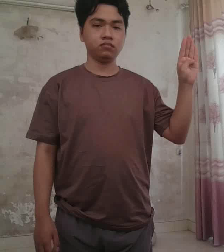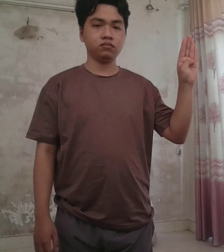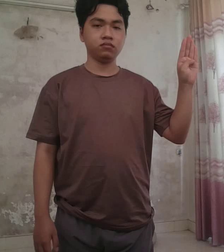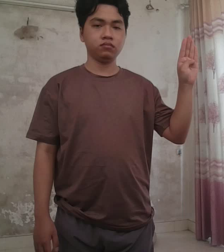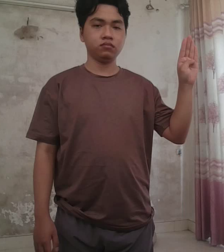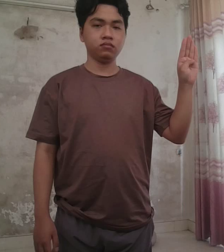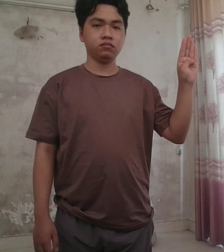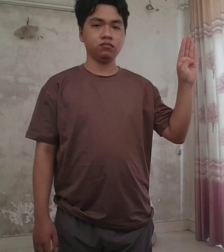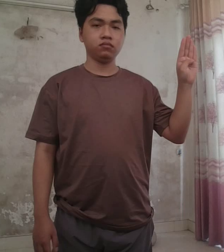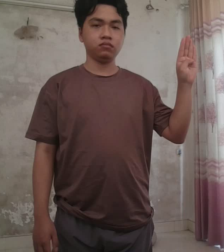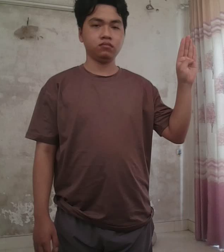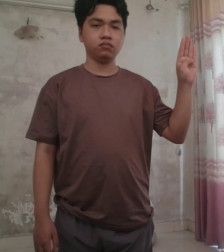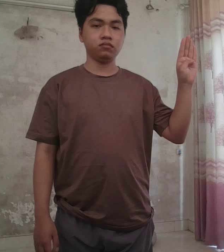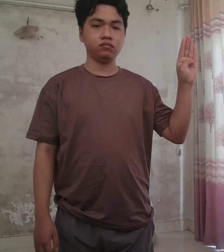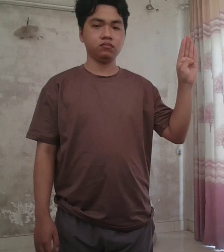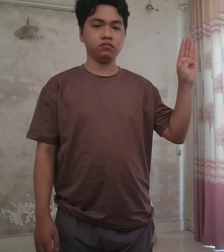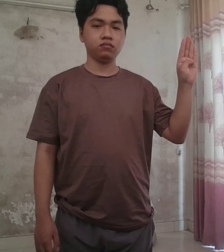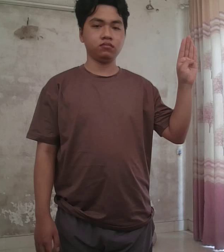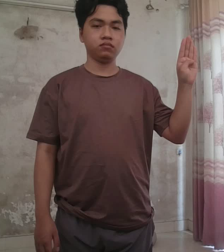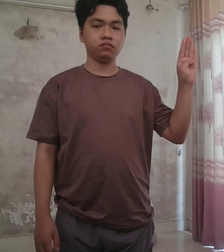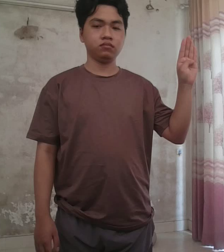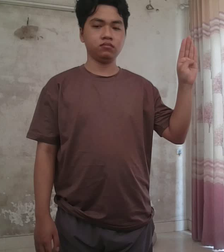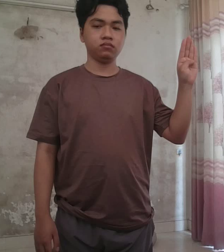b